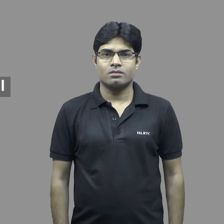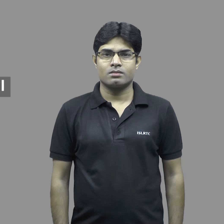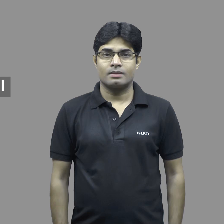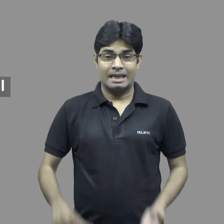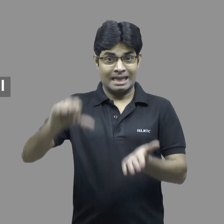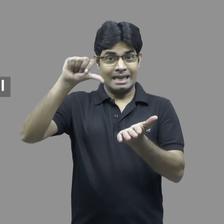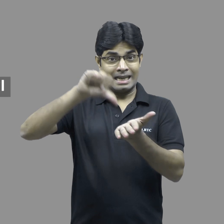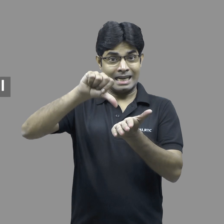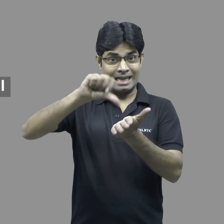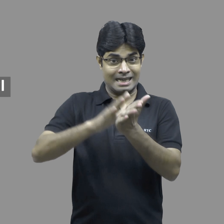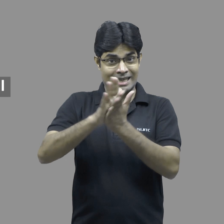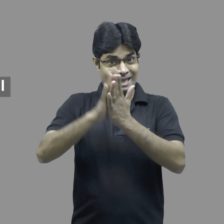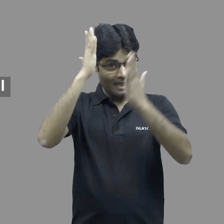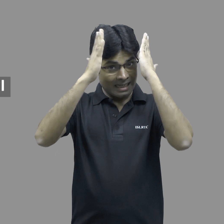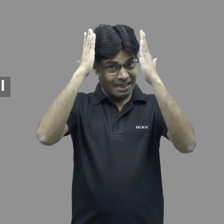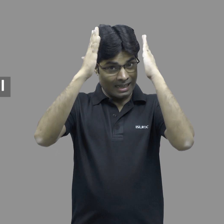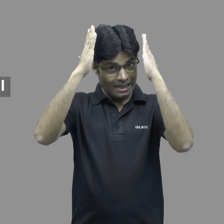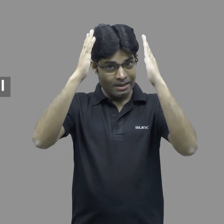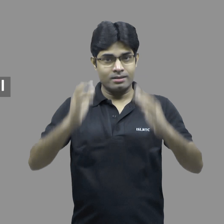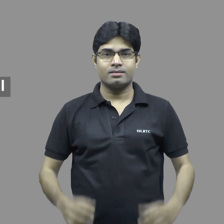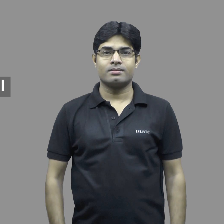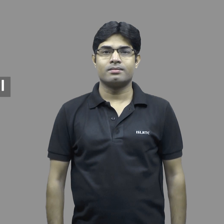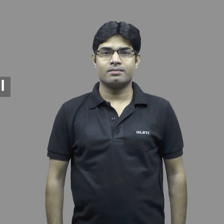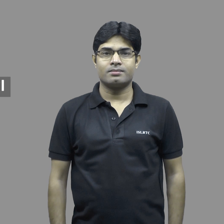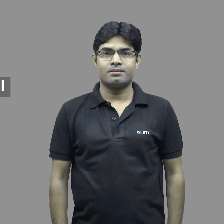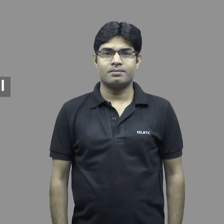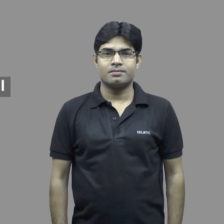Oil